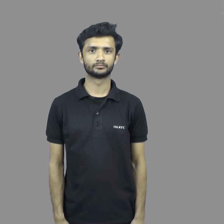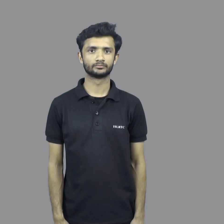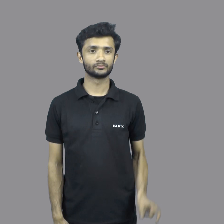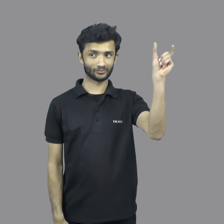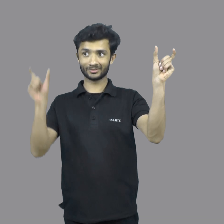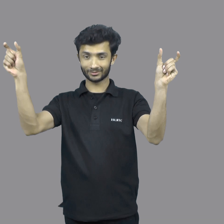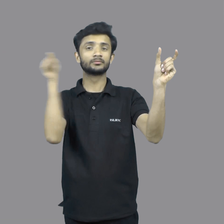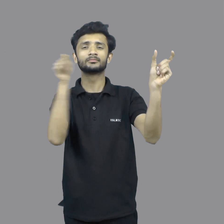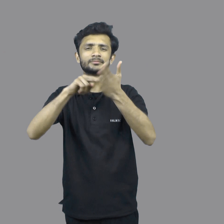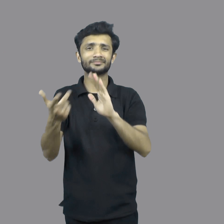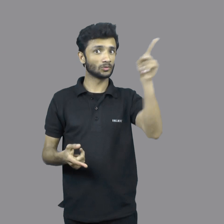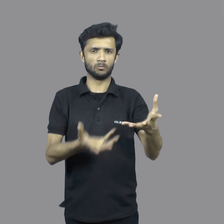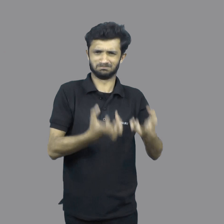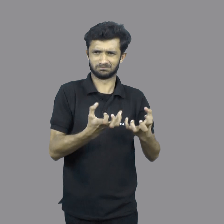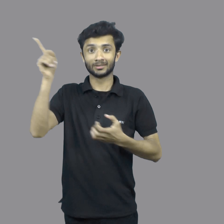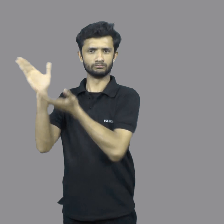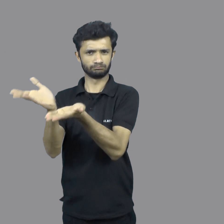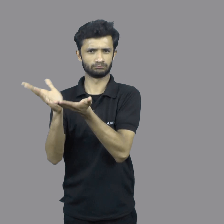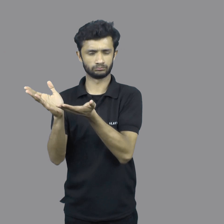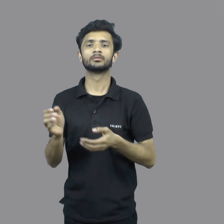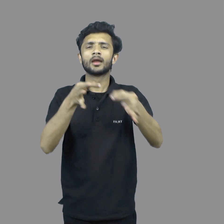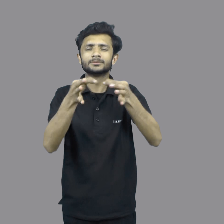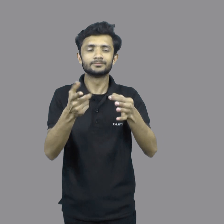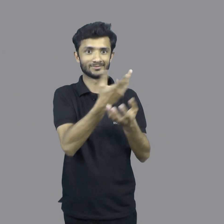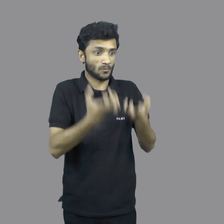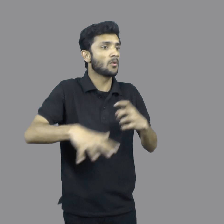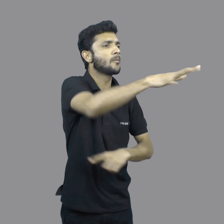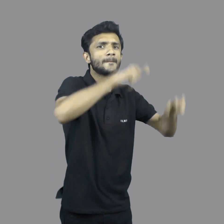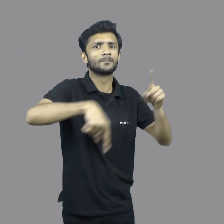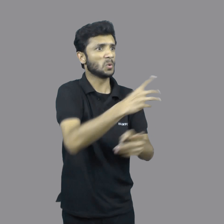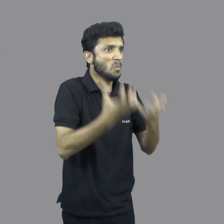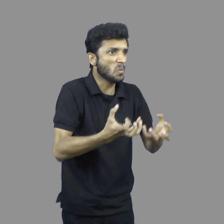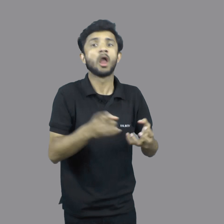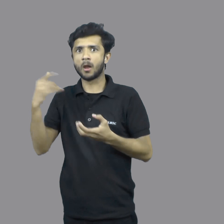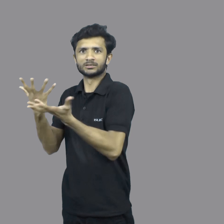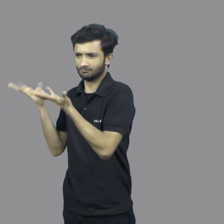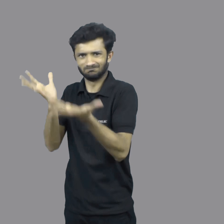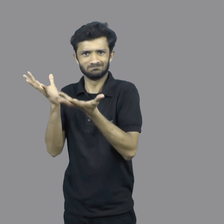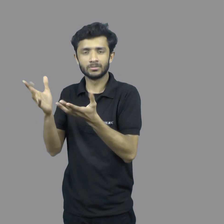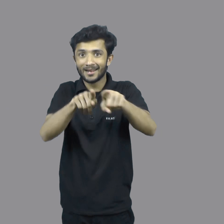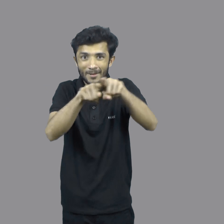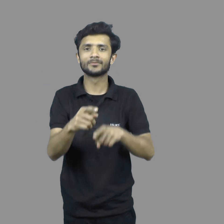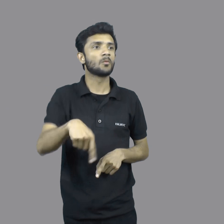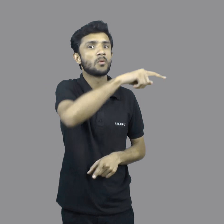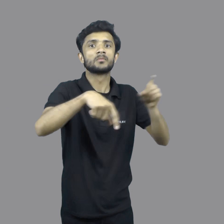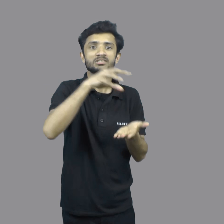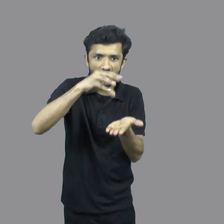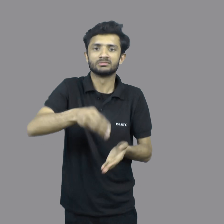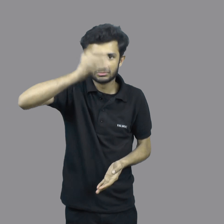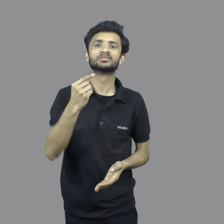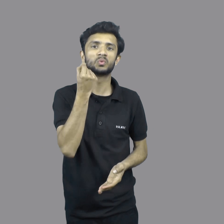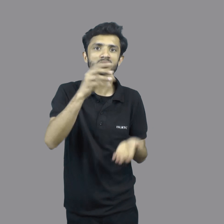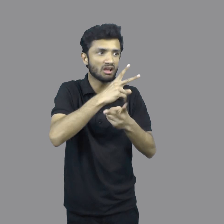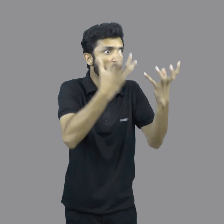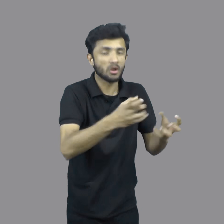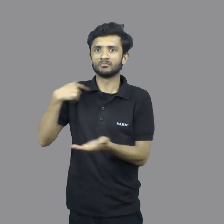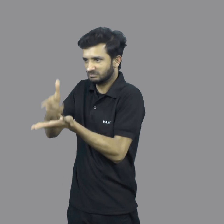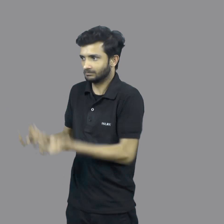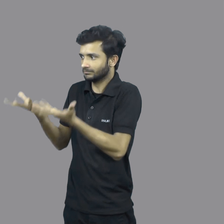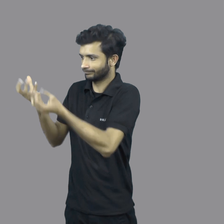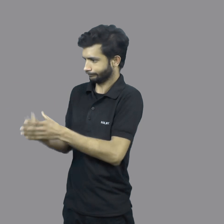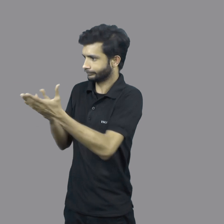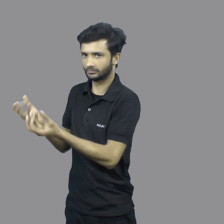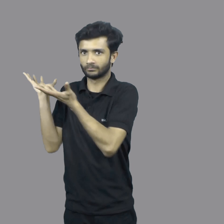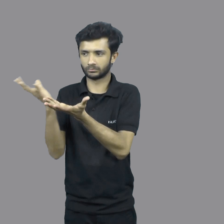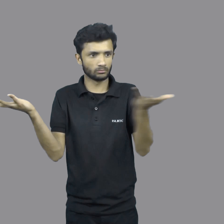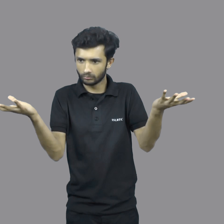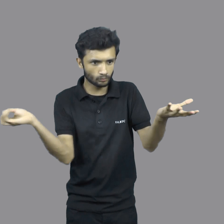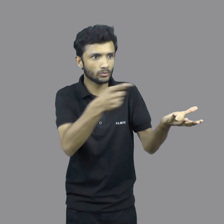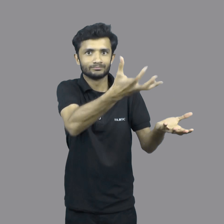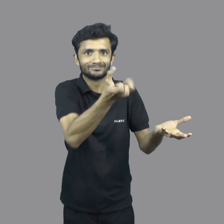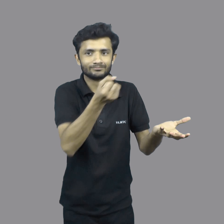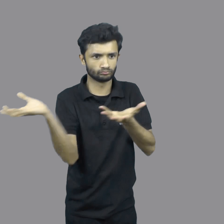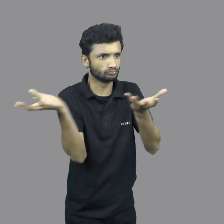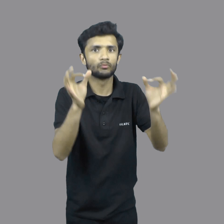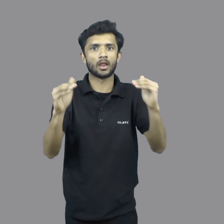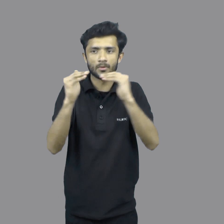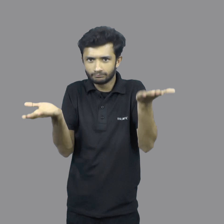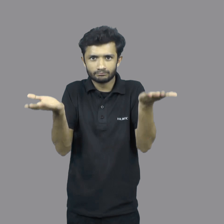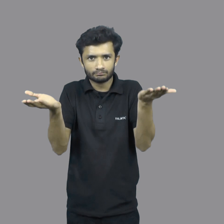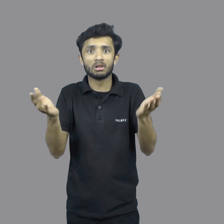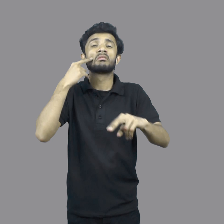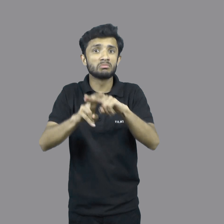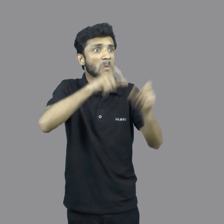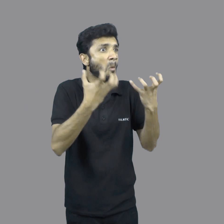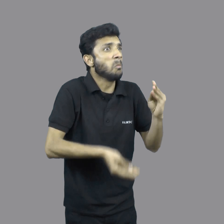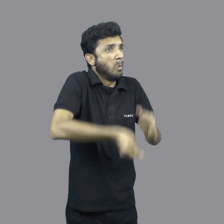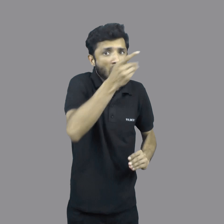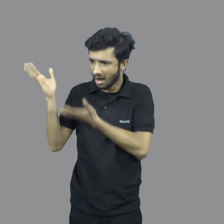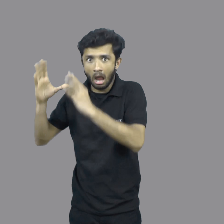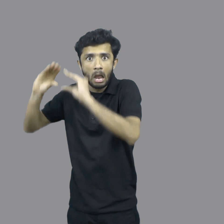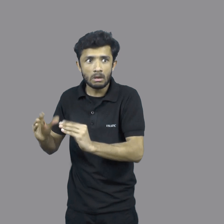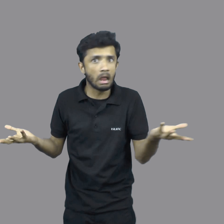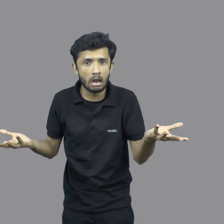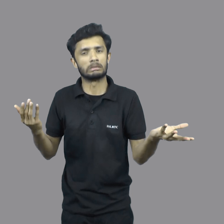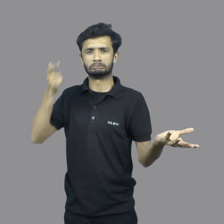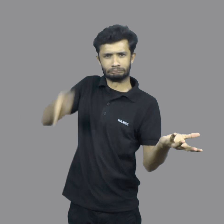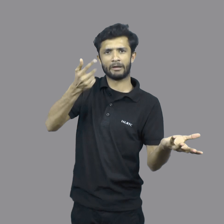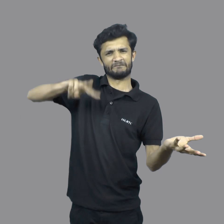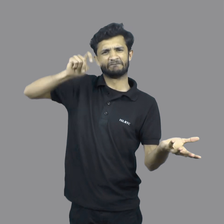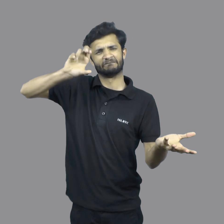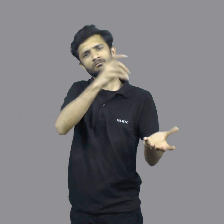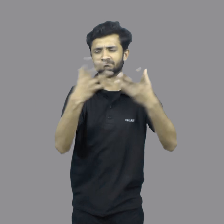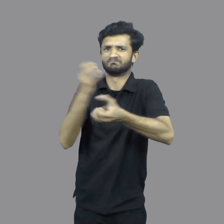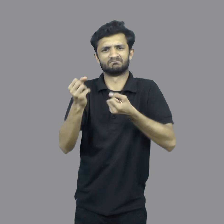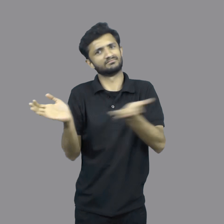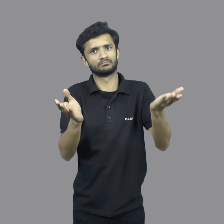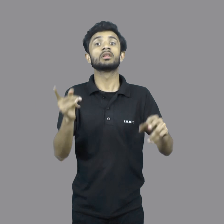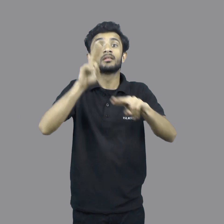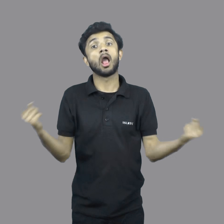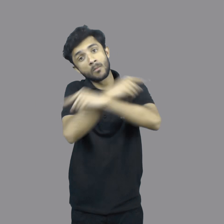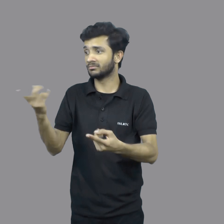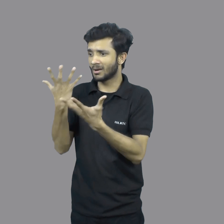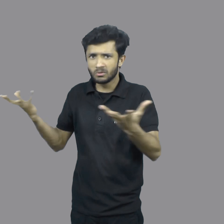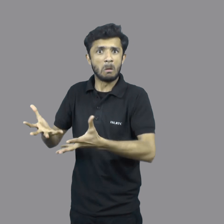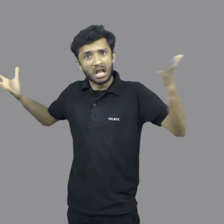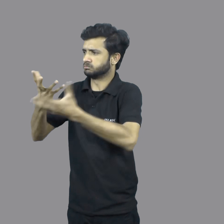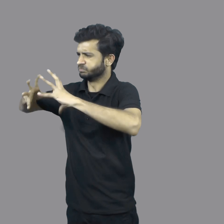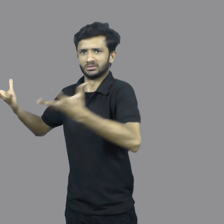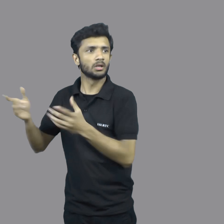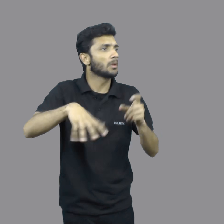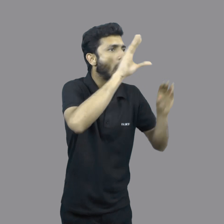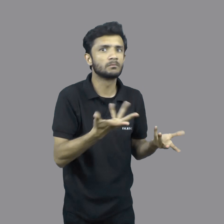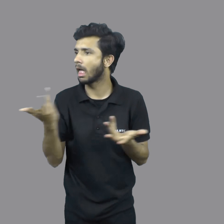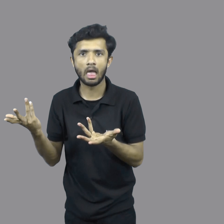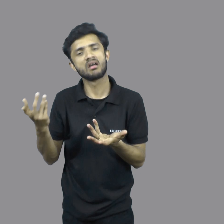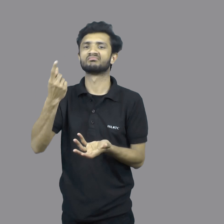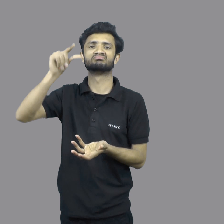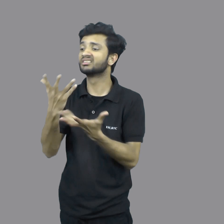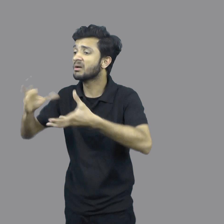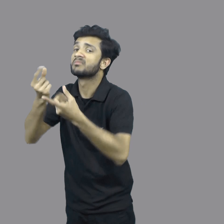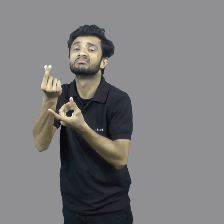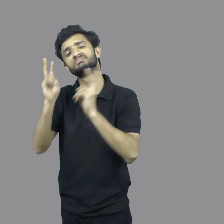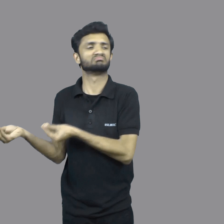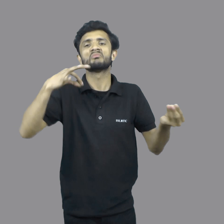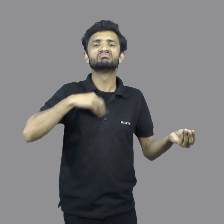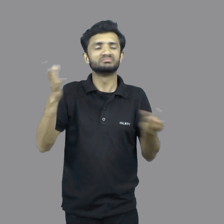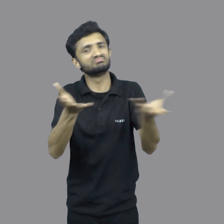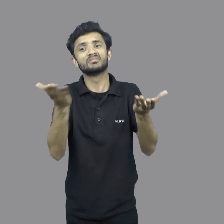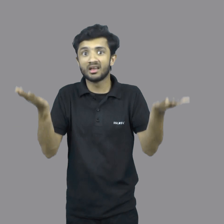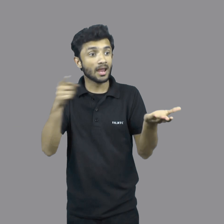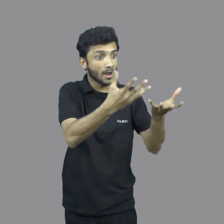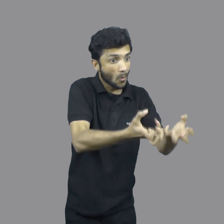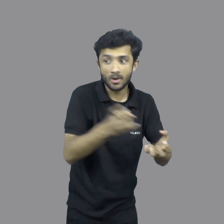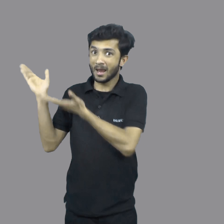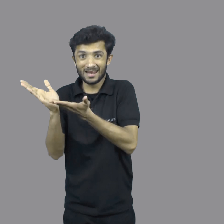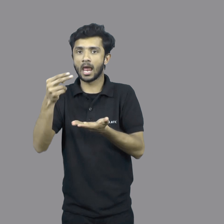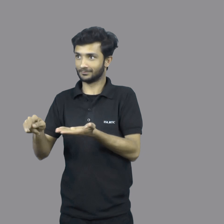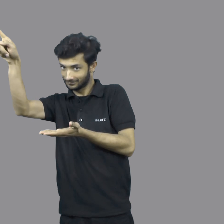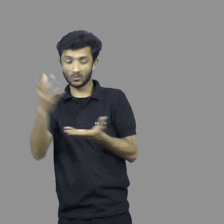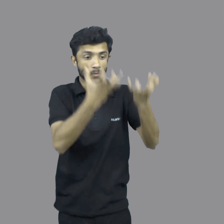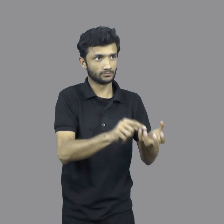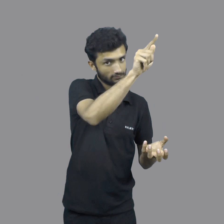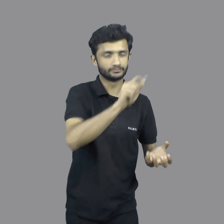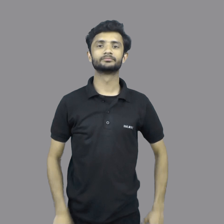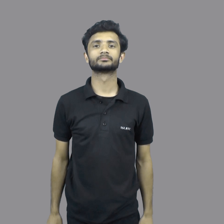Demand and Supply